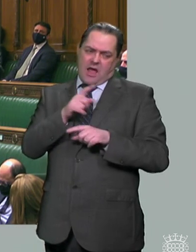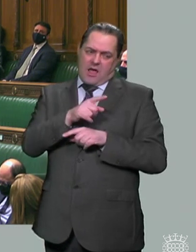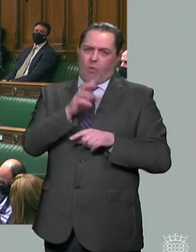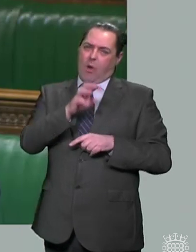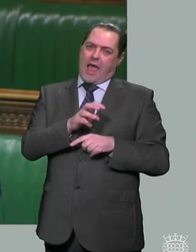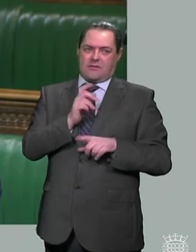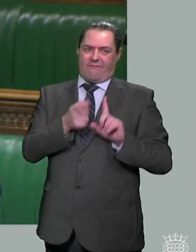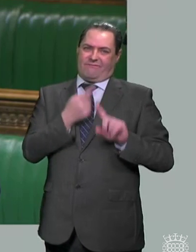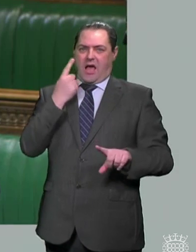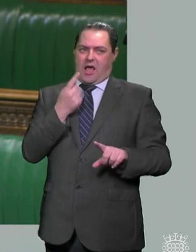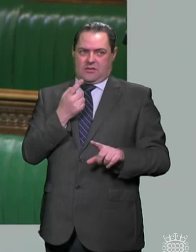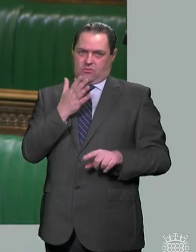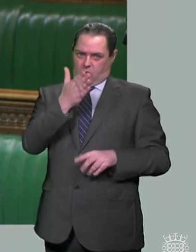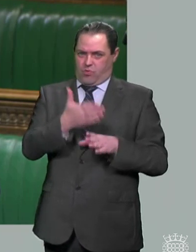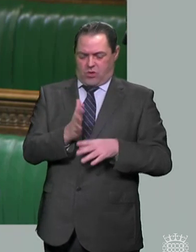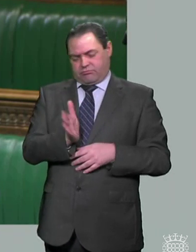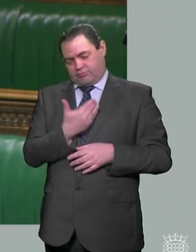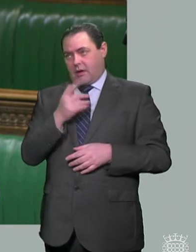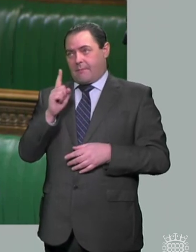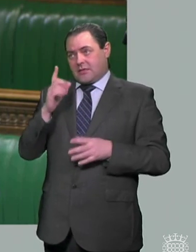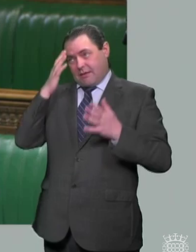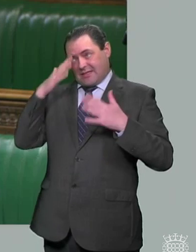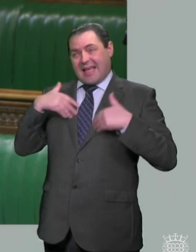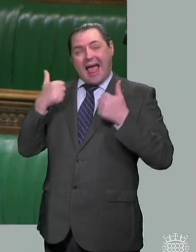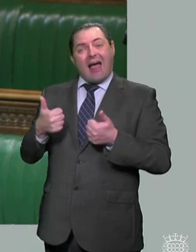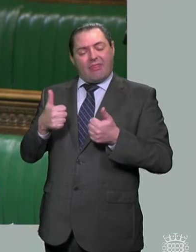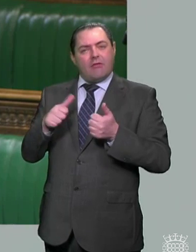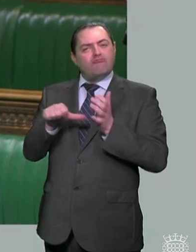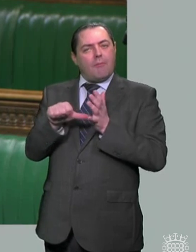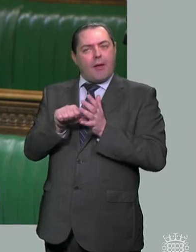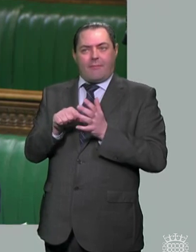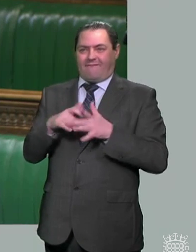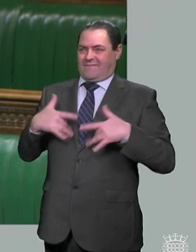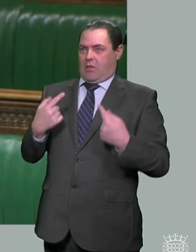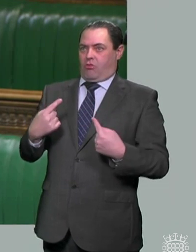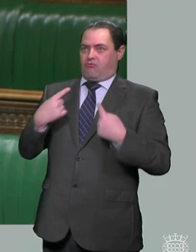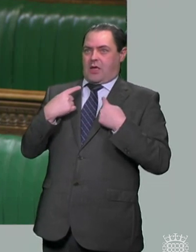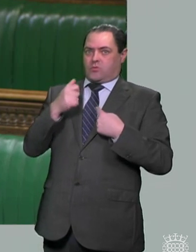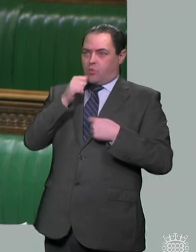However, the mental health damage done by even the threat and fear of restrictions has been significant.